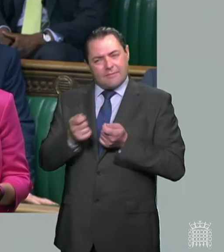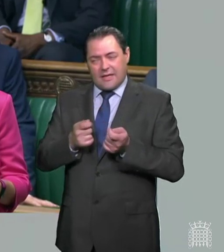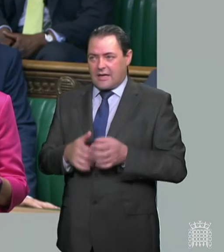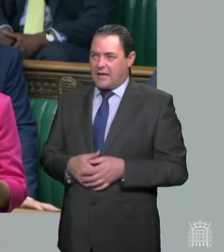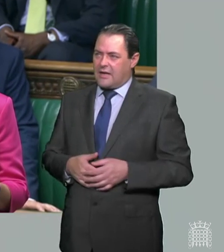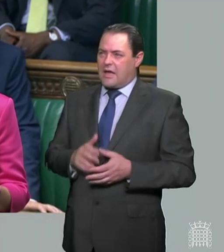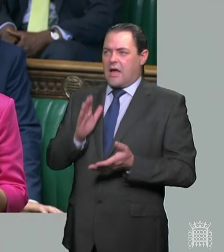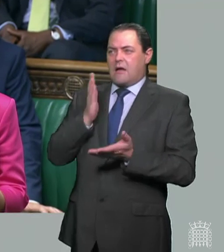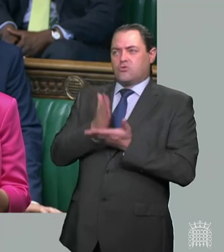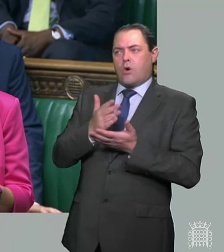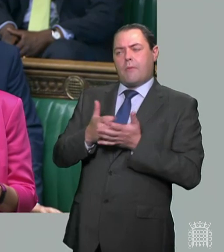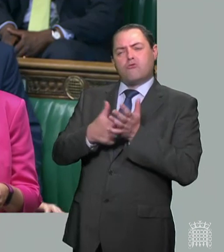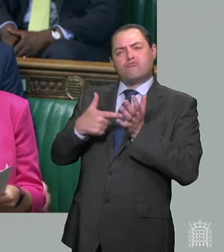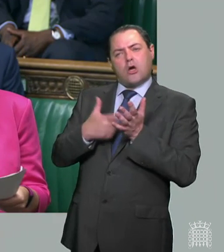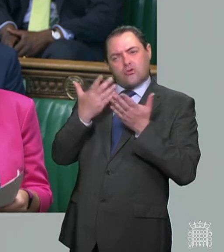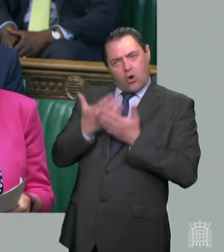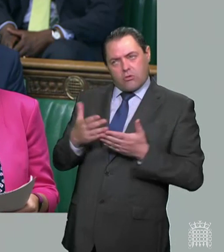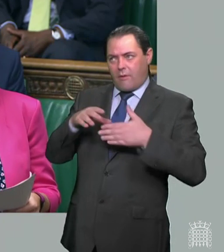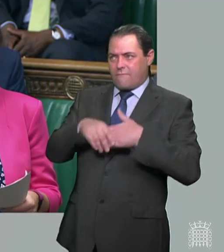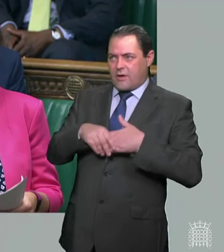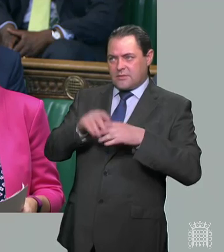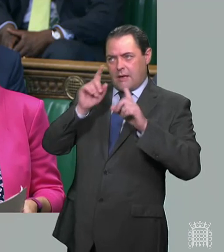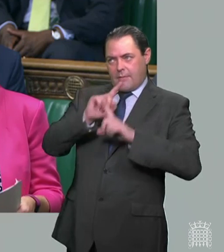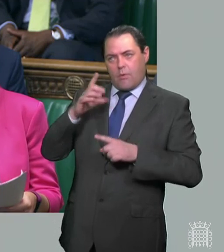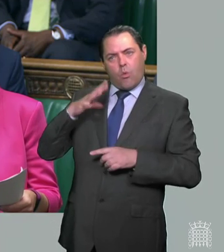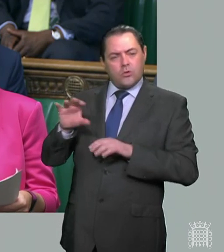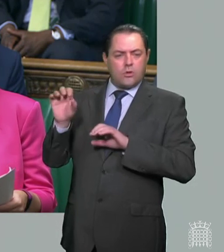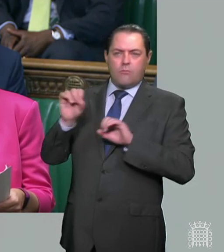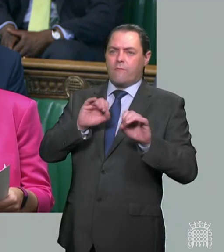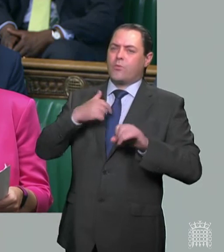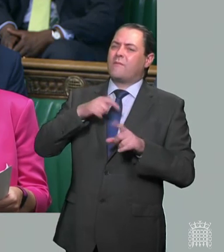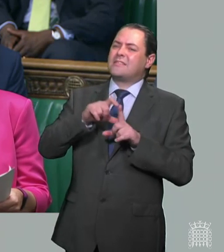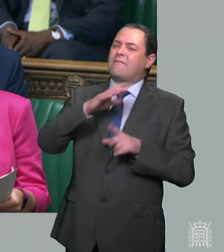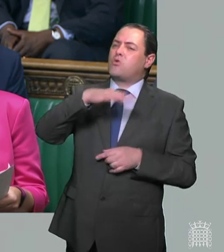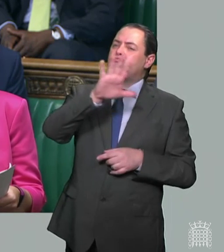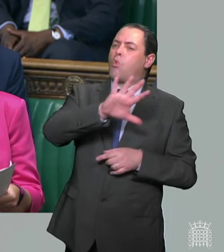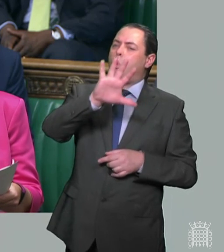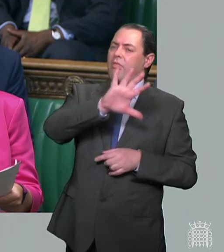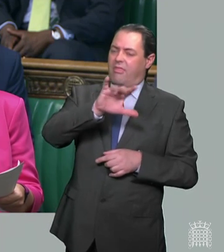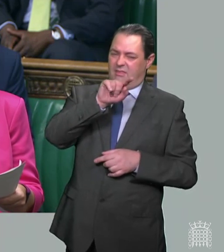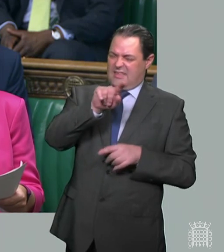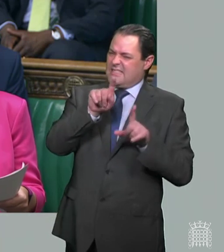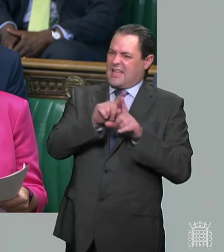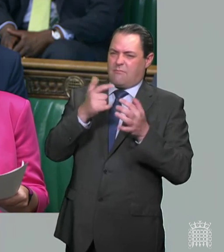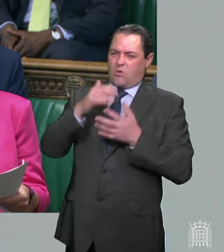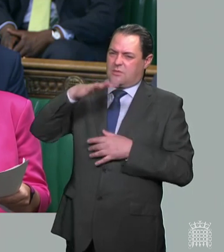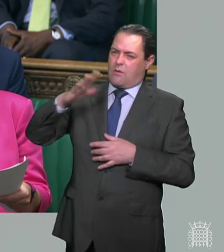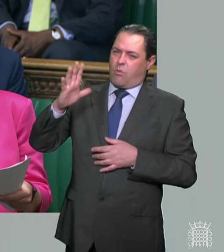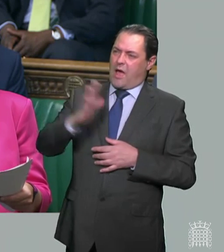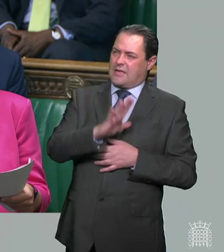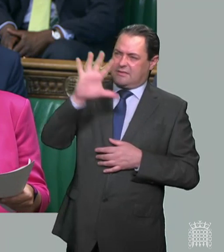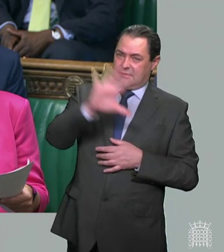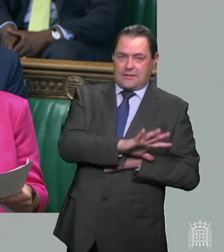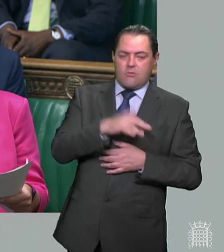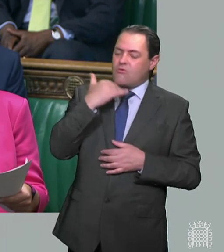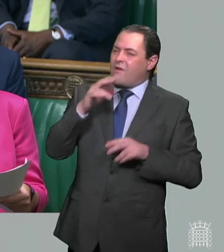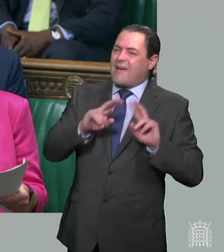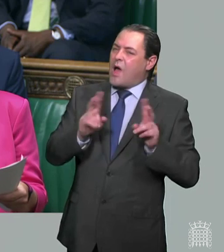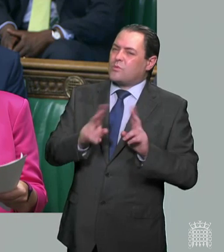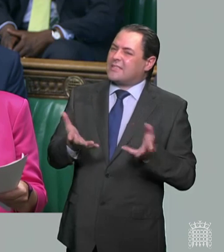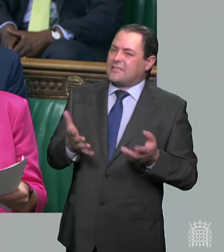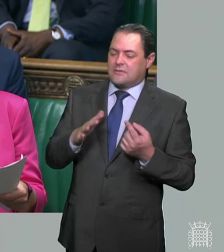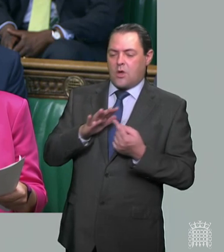I am sure that my right honourable Friend is not surprised that people are keen to move to my North Devon constituency, but we, like much of the south-west, are experiencing severe housing shortages.